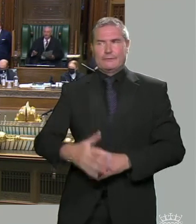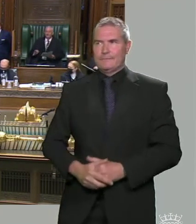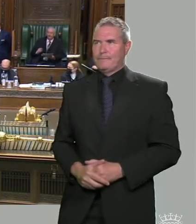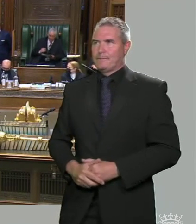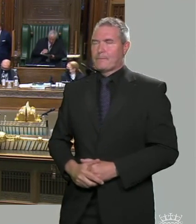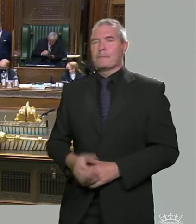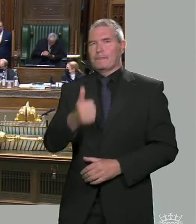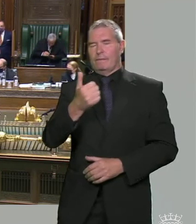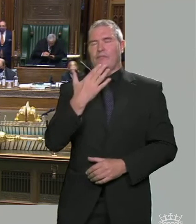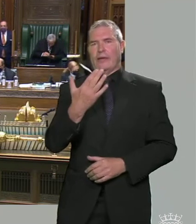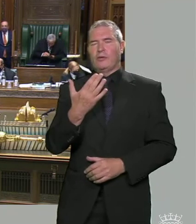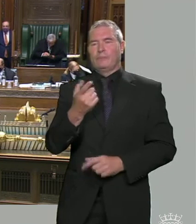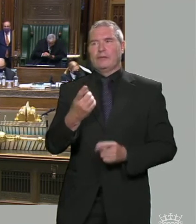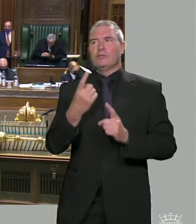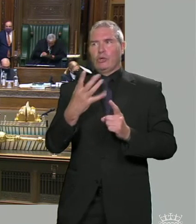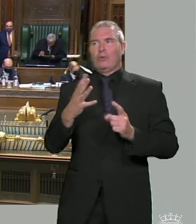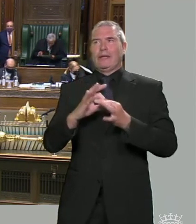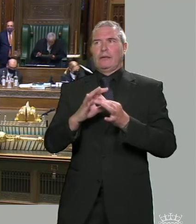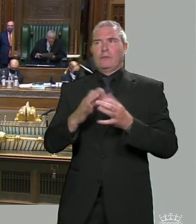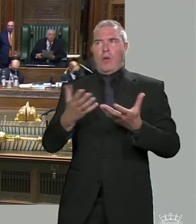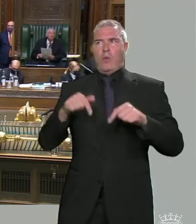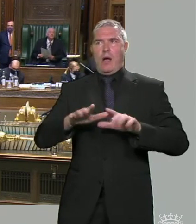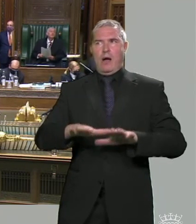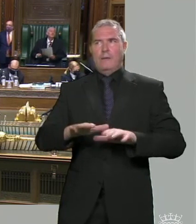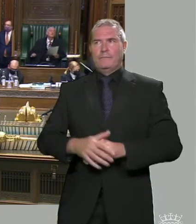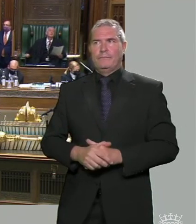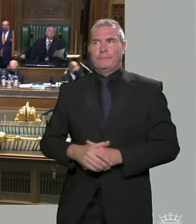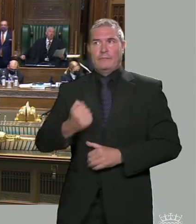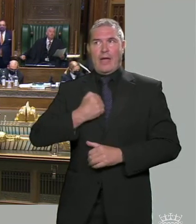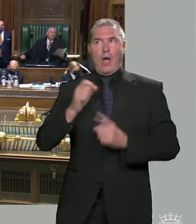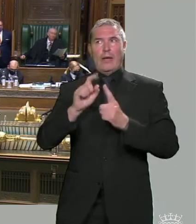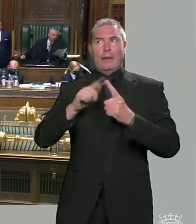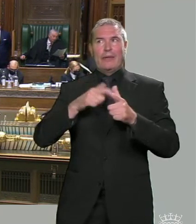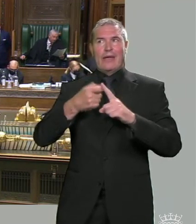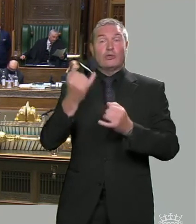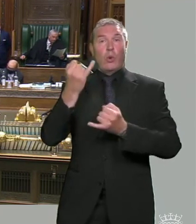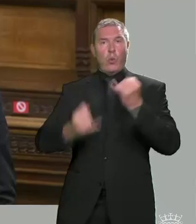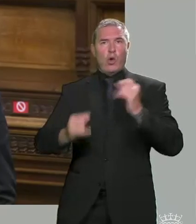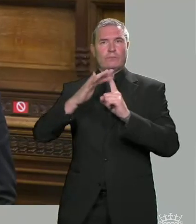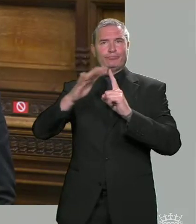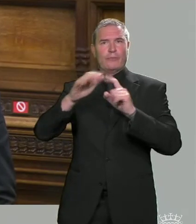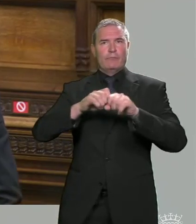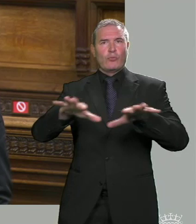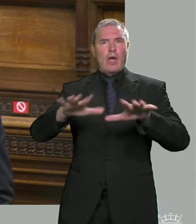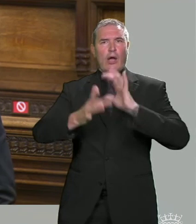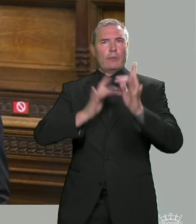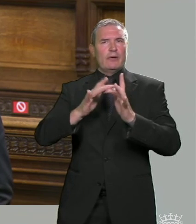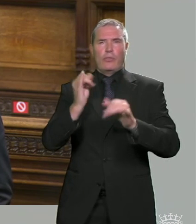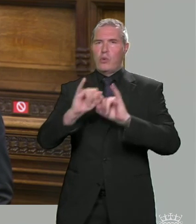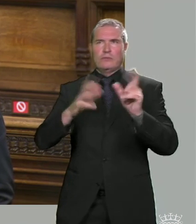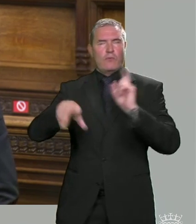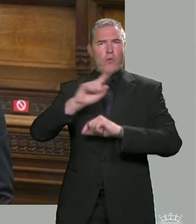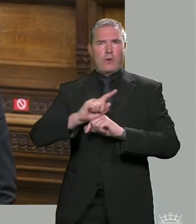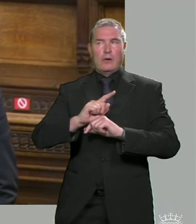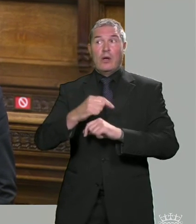Thanks to our unique geography, High Peak has some of the worst broadband and mobile coverage gaps anywhere in the country.